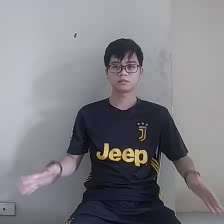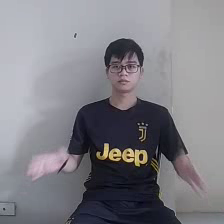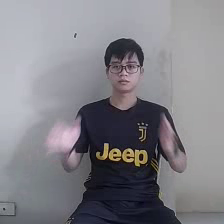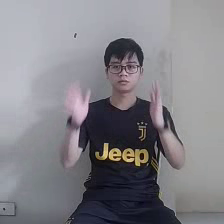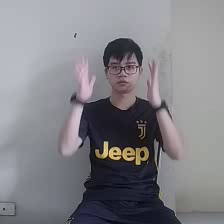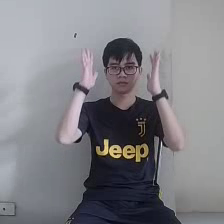Chạy